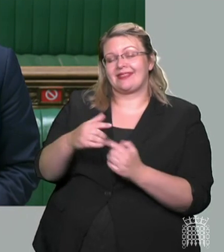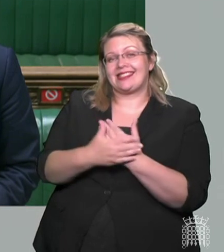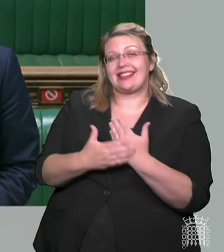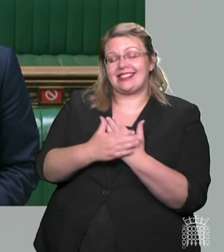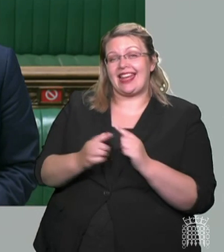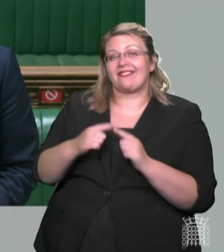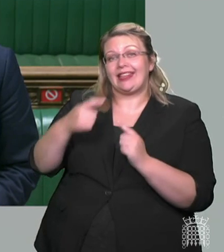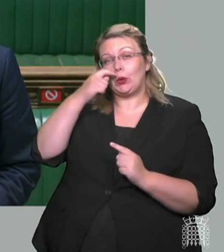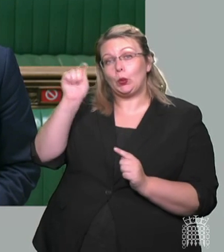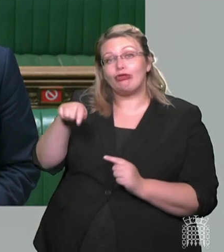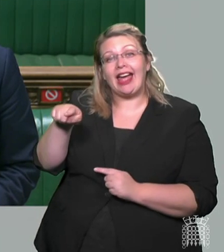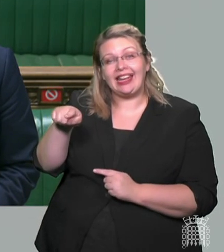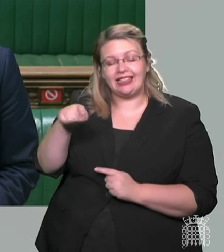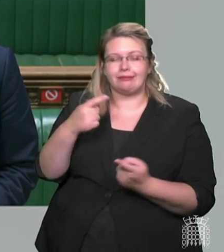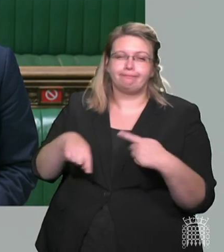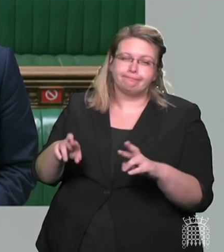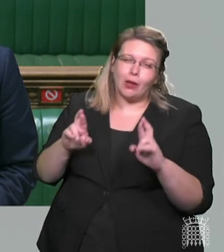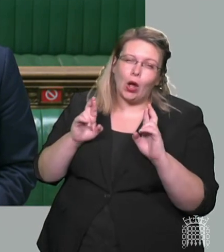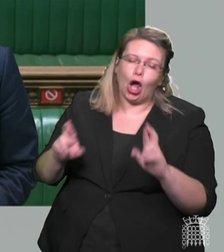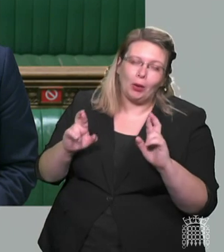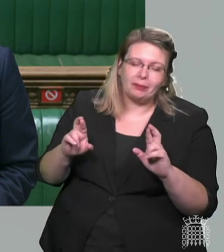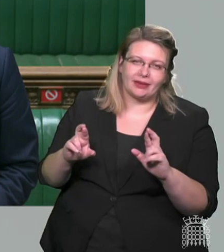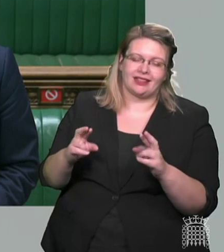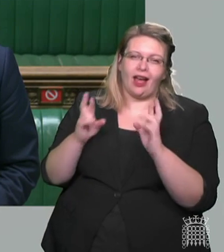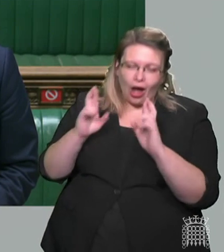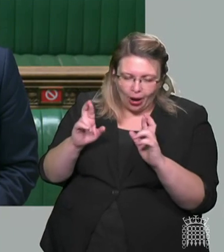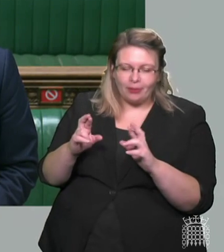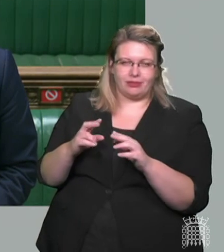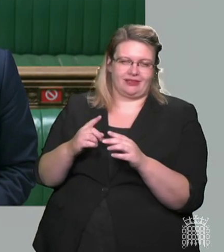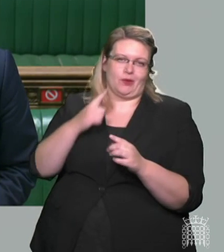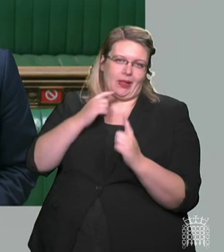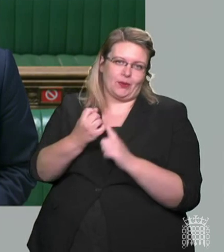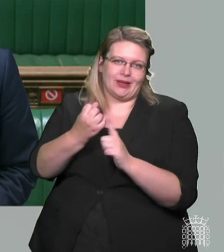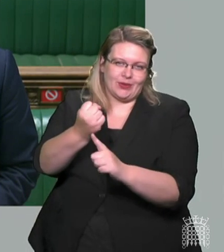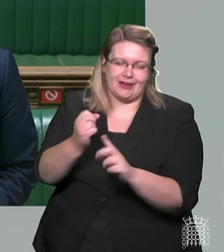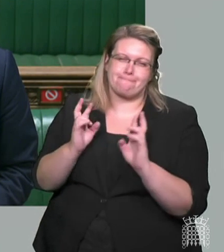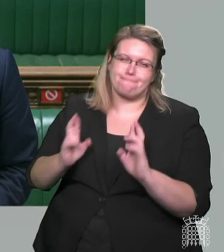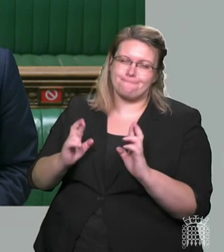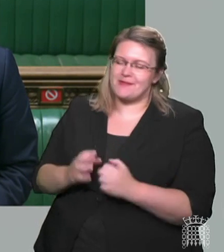We will all be hoping against hope that this time, finally, football is coming home.